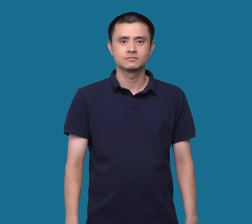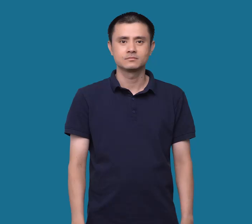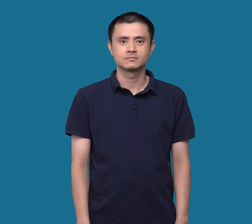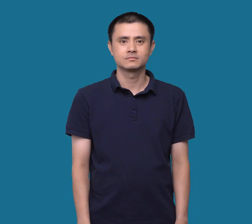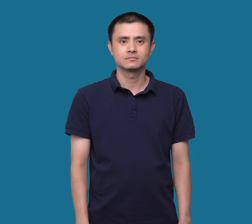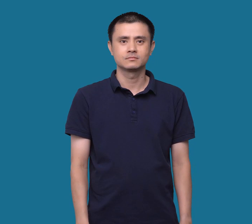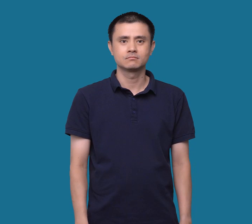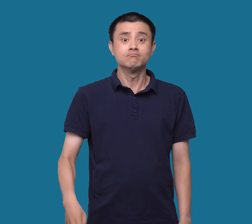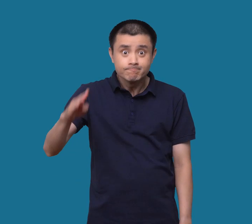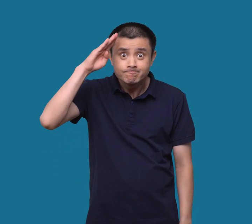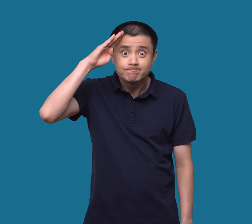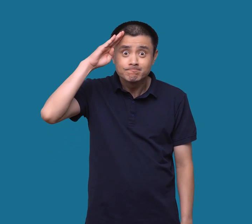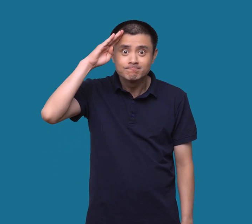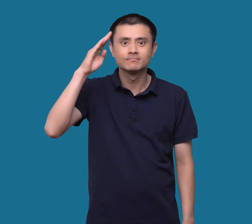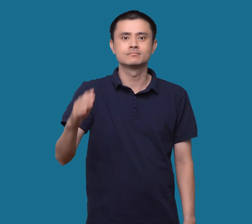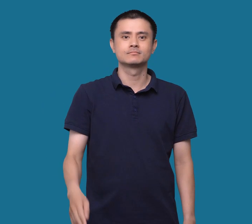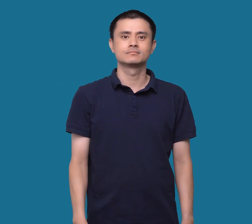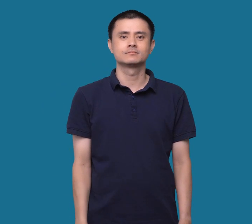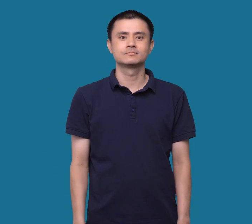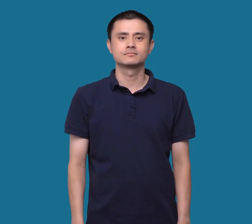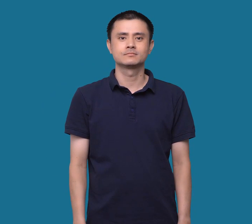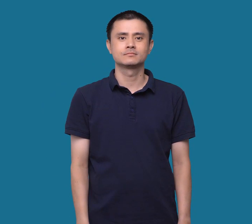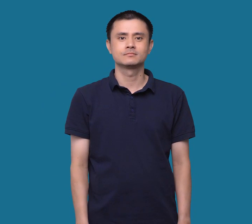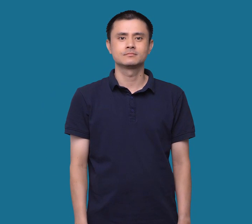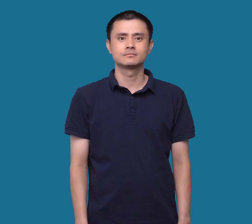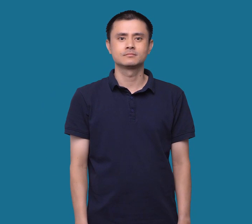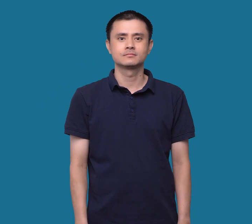tuân lệnh